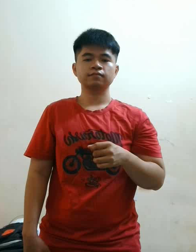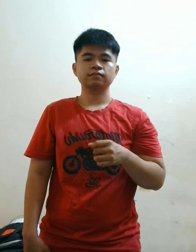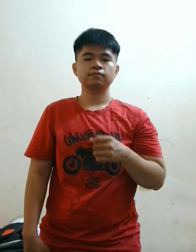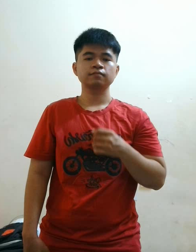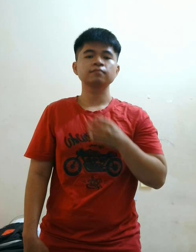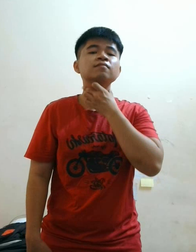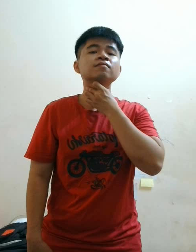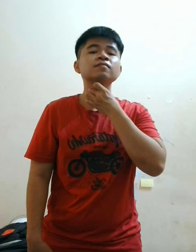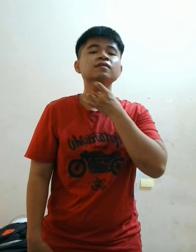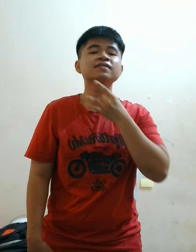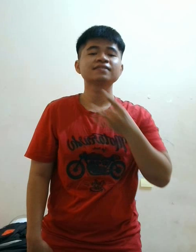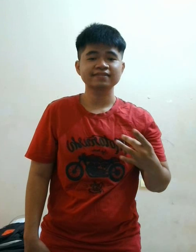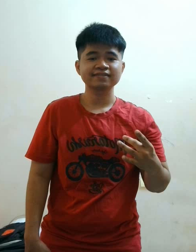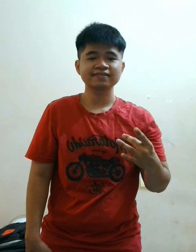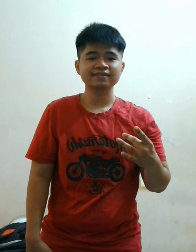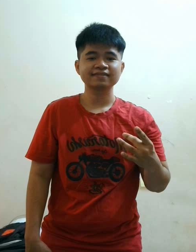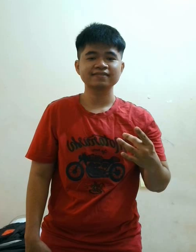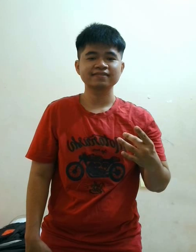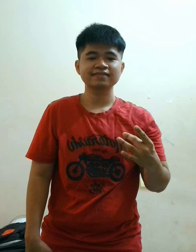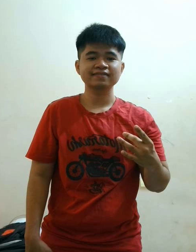thich